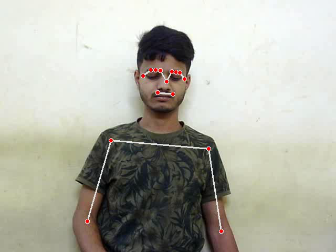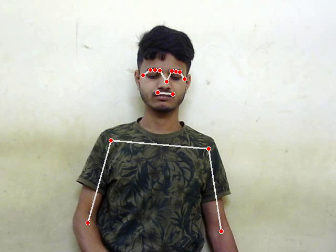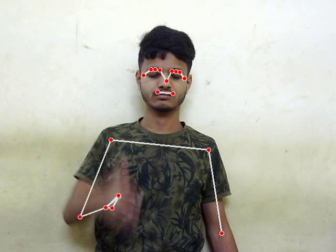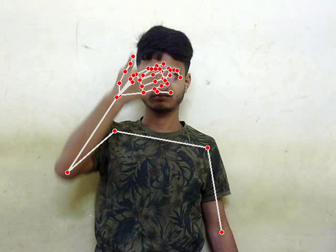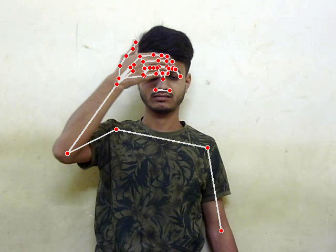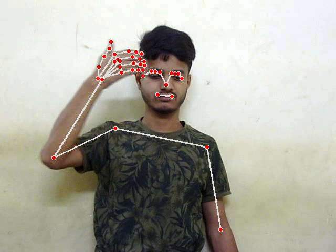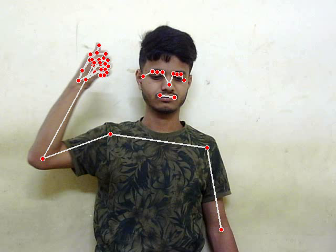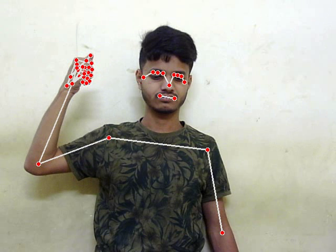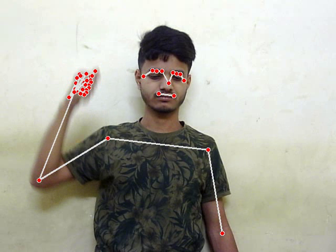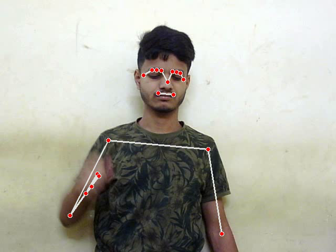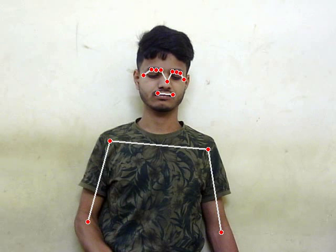forget